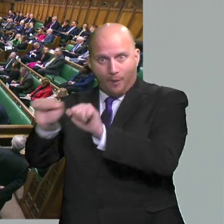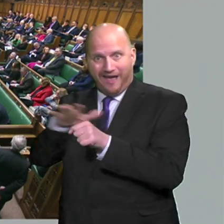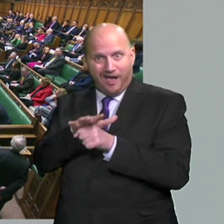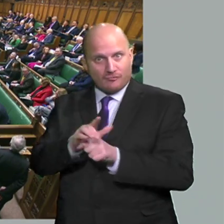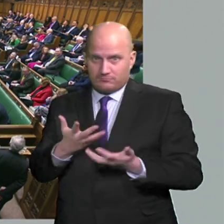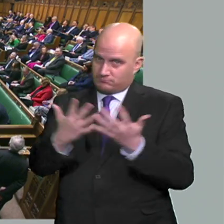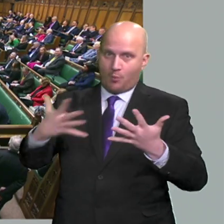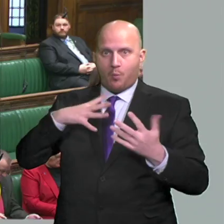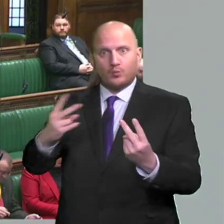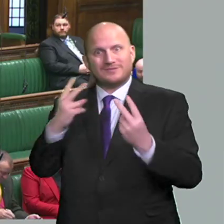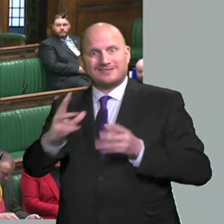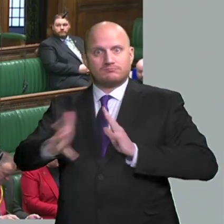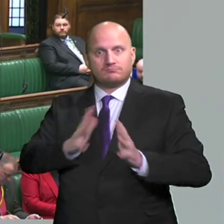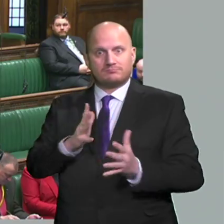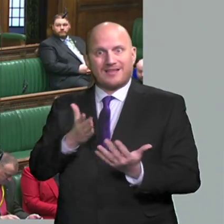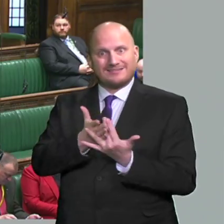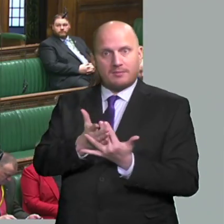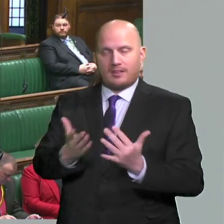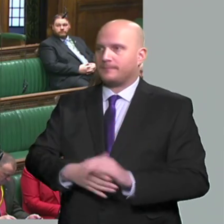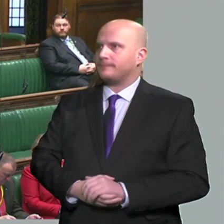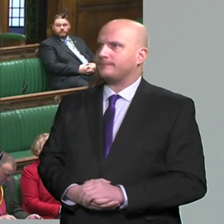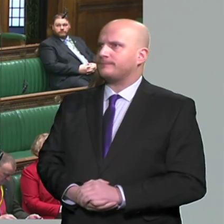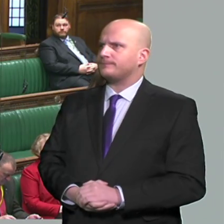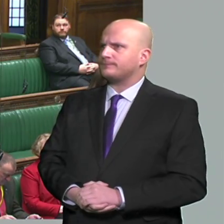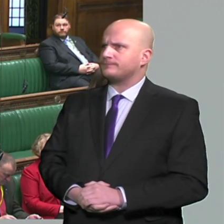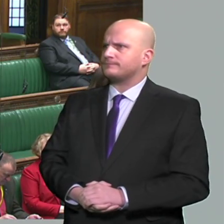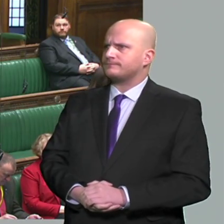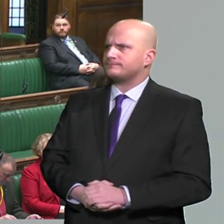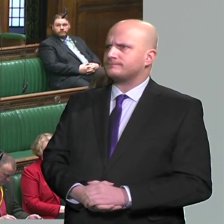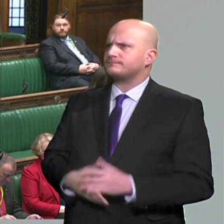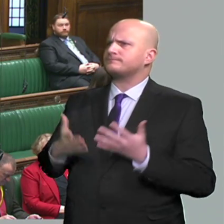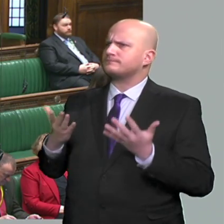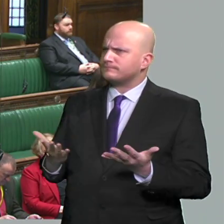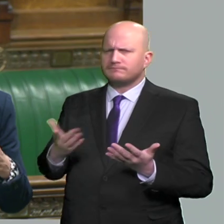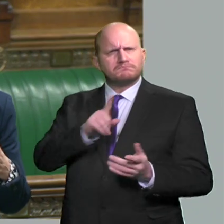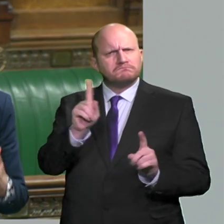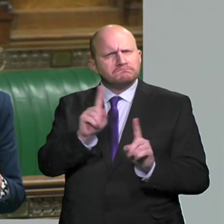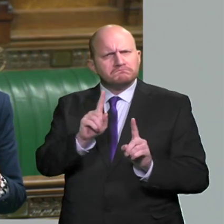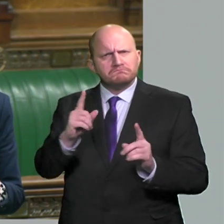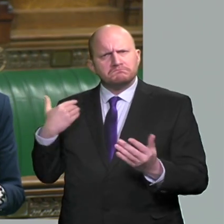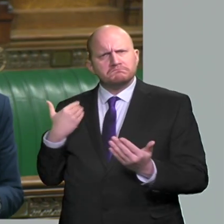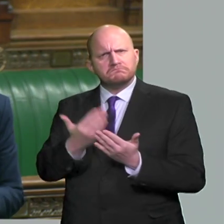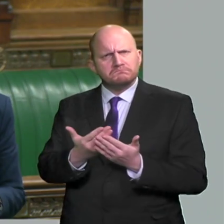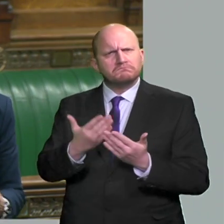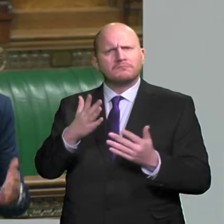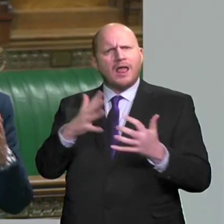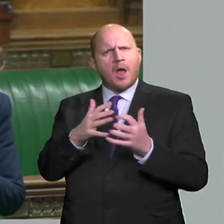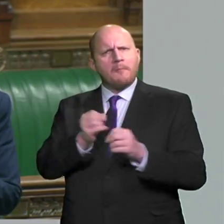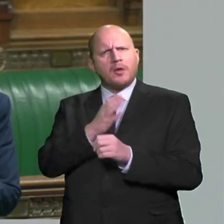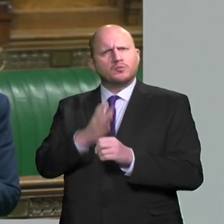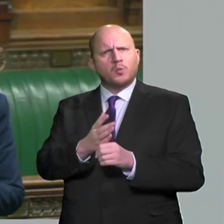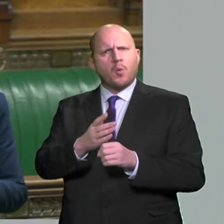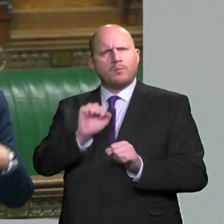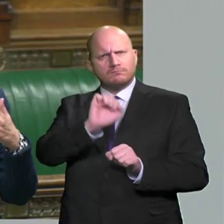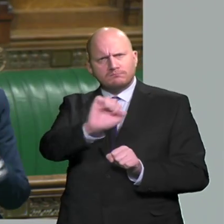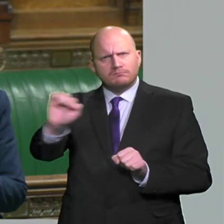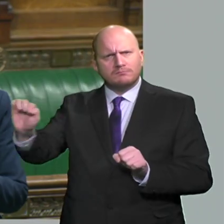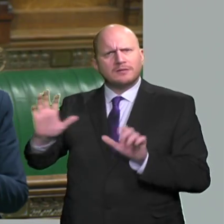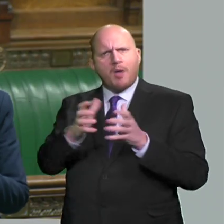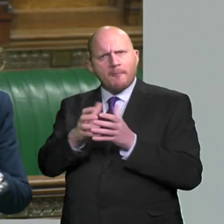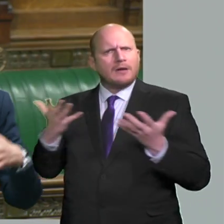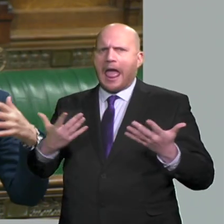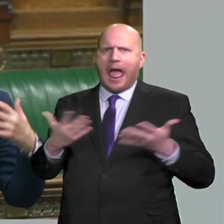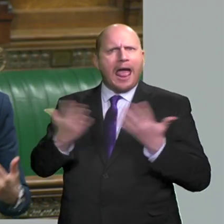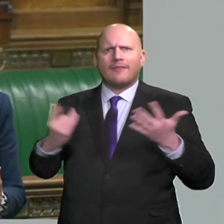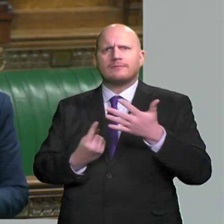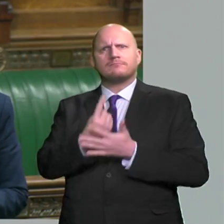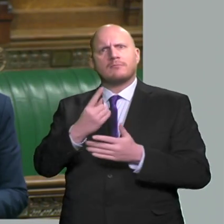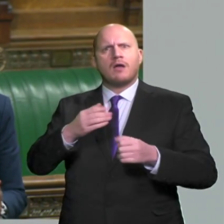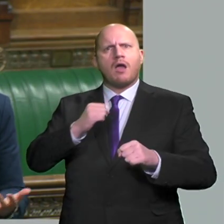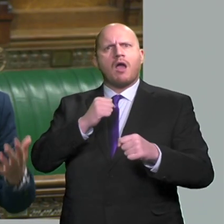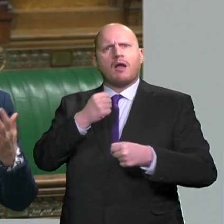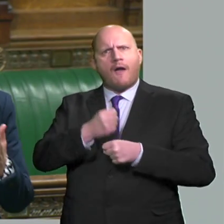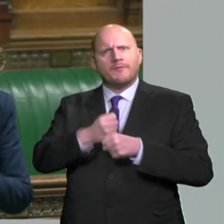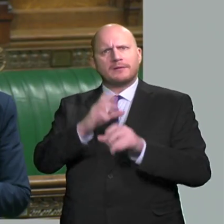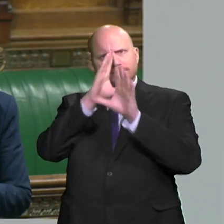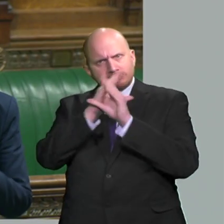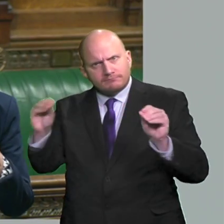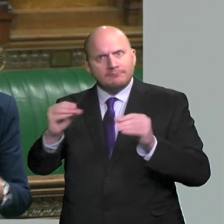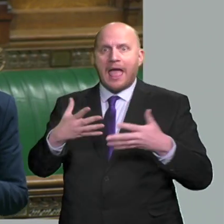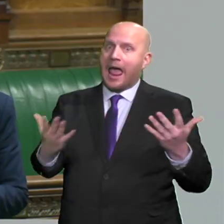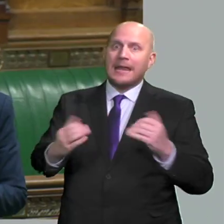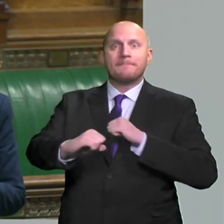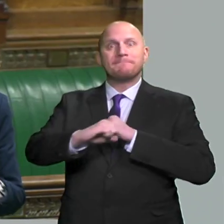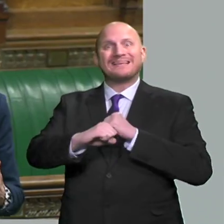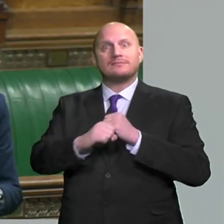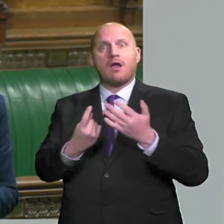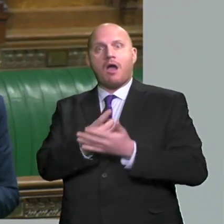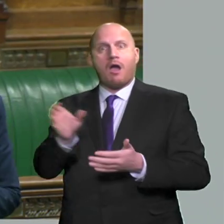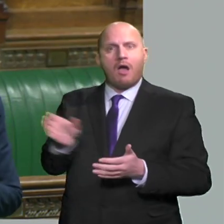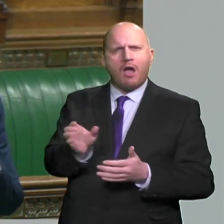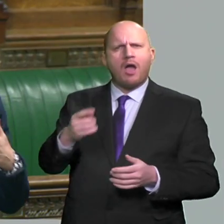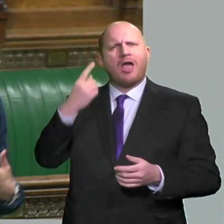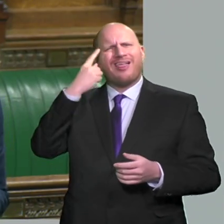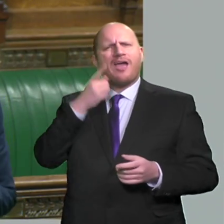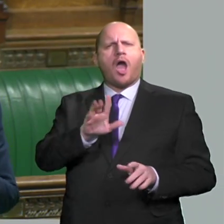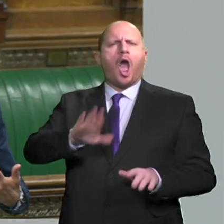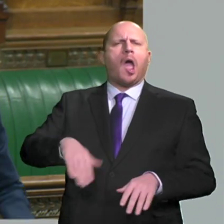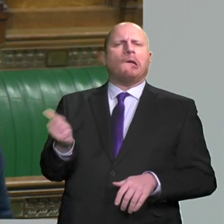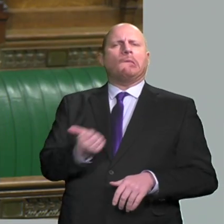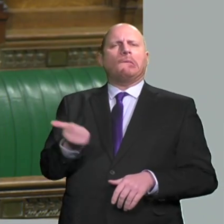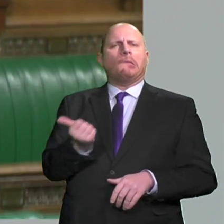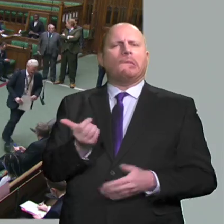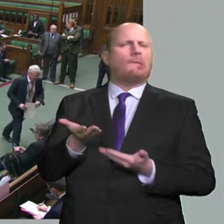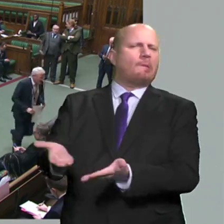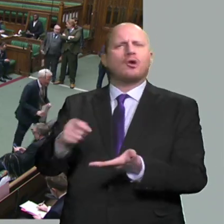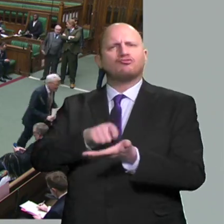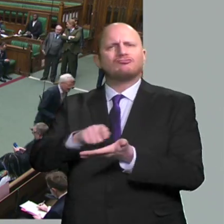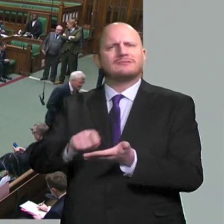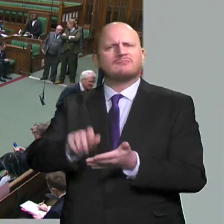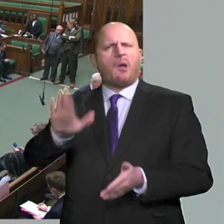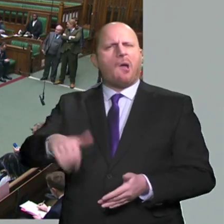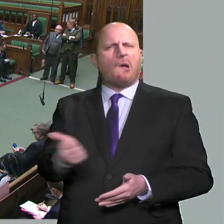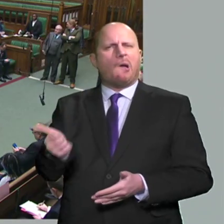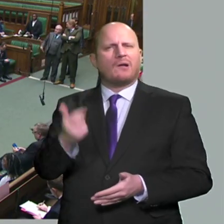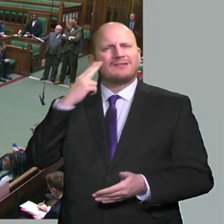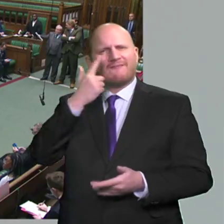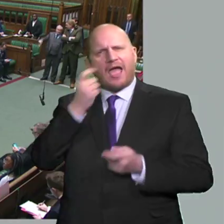What discussions has the Minister had with her colleagues in the Government Communication Service about ensuring that BSL interpretation is provided for Government announcements and media events, and about the importance of not relying on written documents as an adjustment for deaf people?